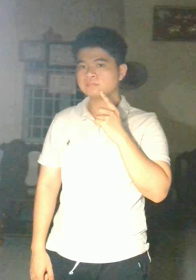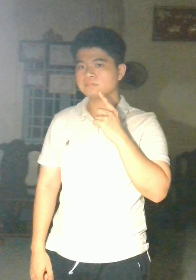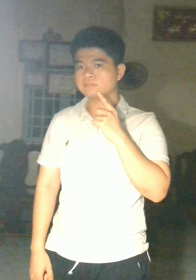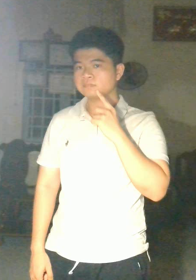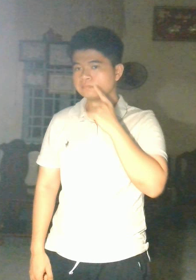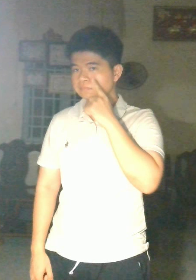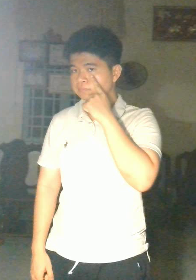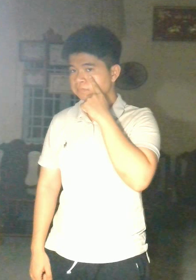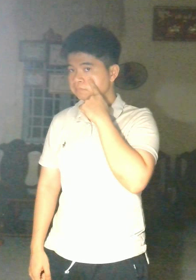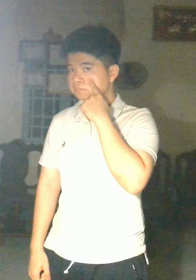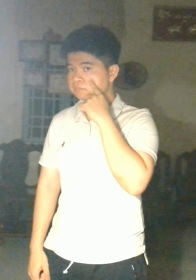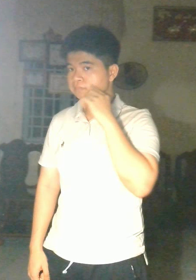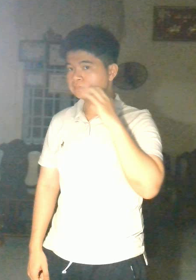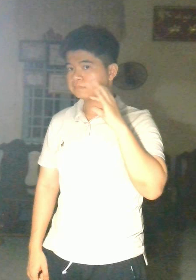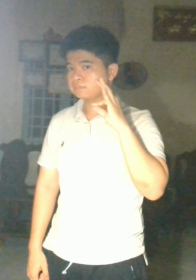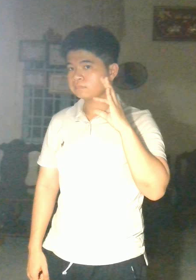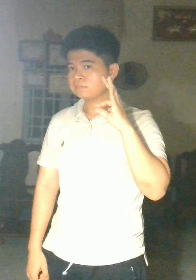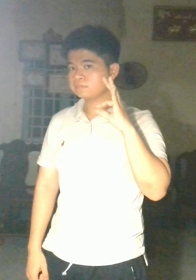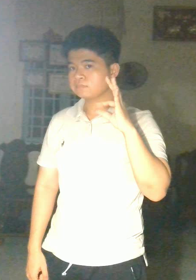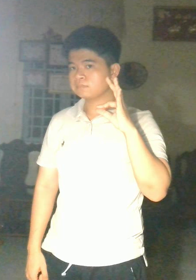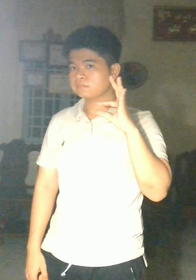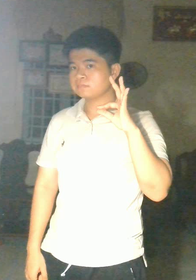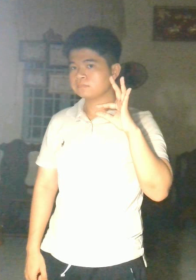lam quen